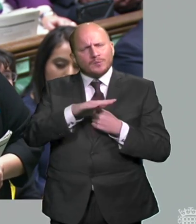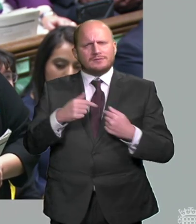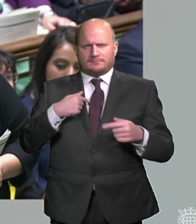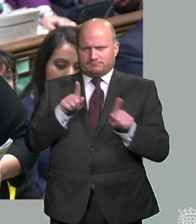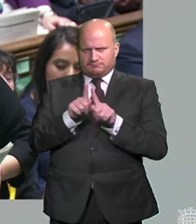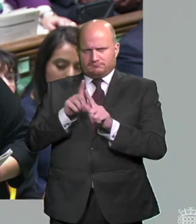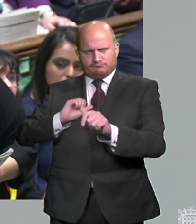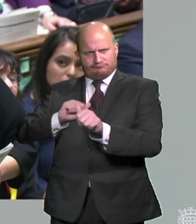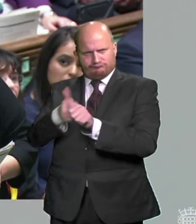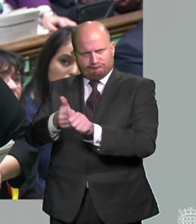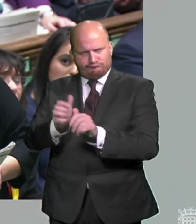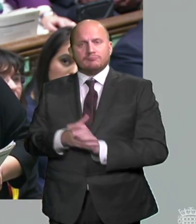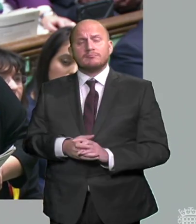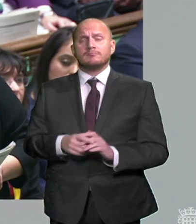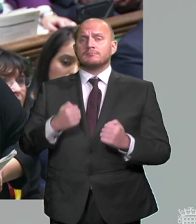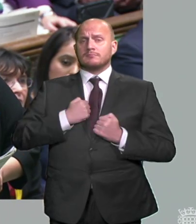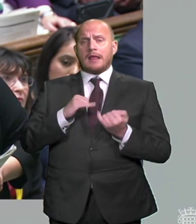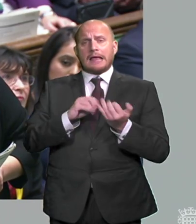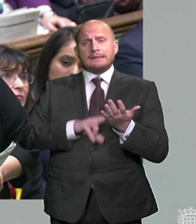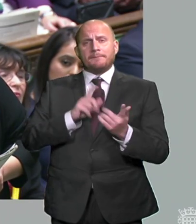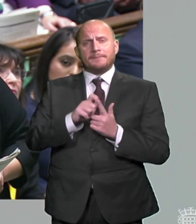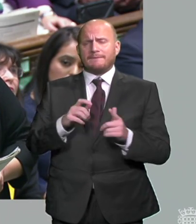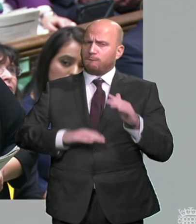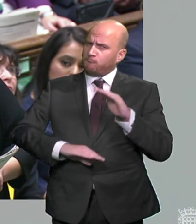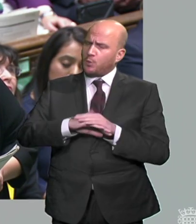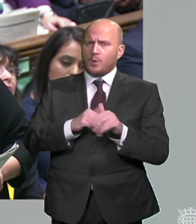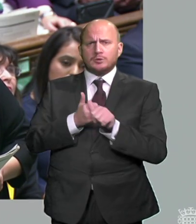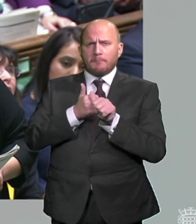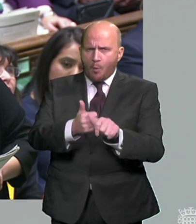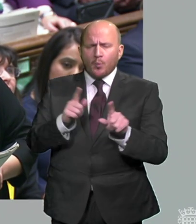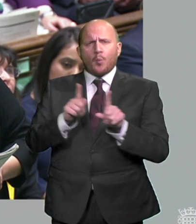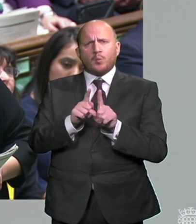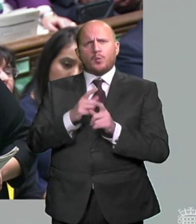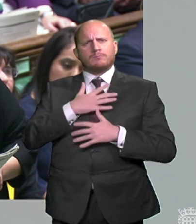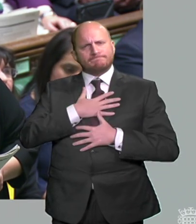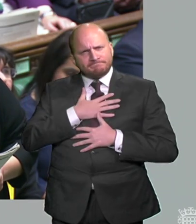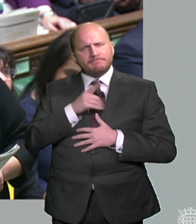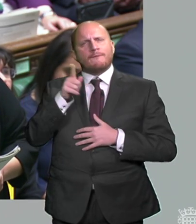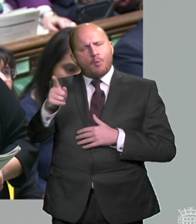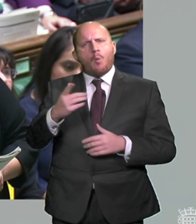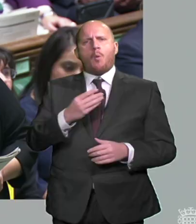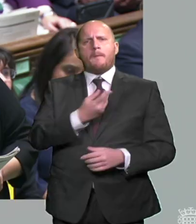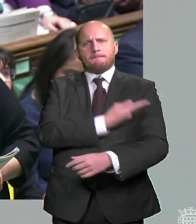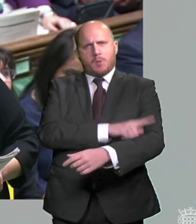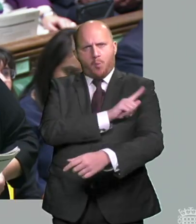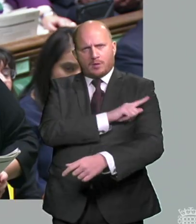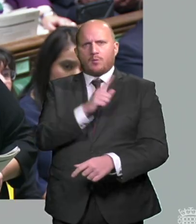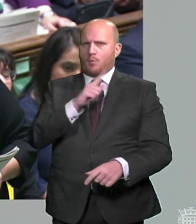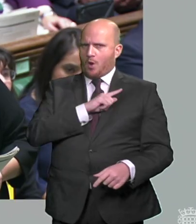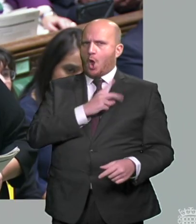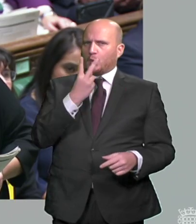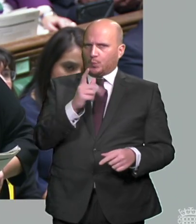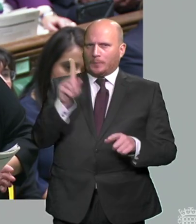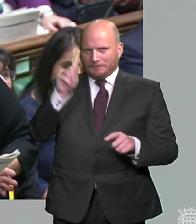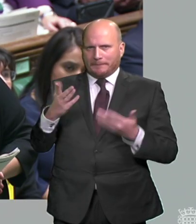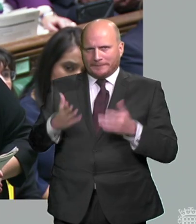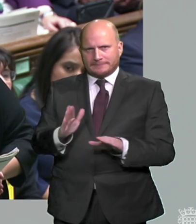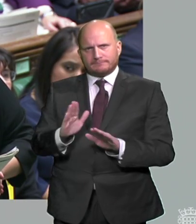SNP Members extend our full support and condolences this morning to Poland, following the death of two civilians last night.